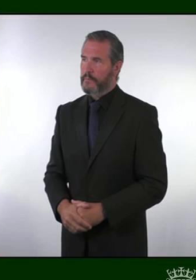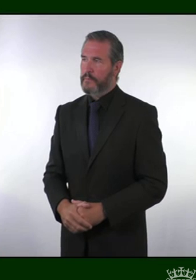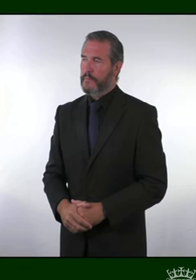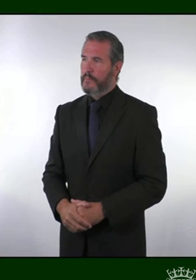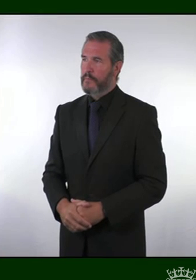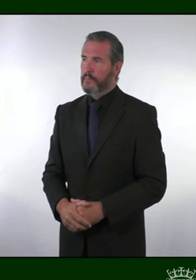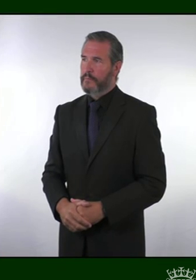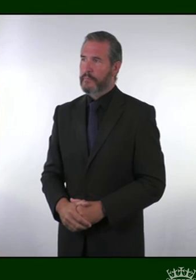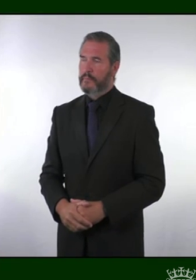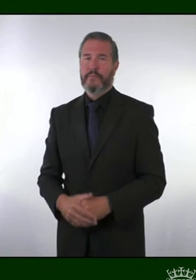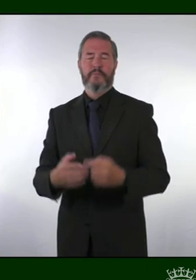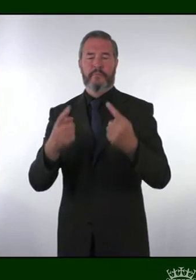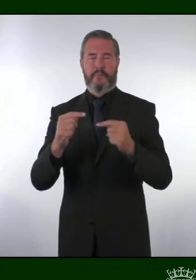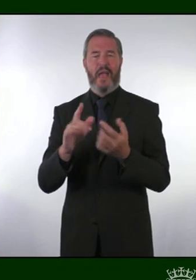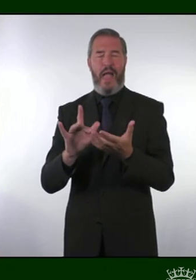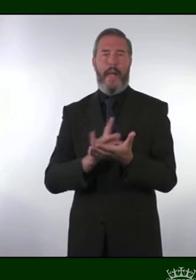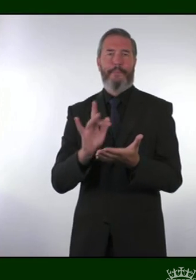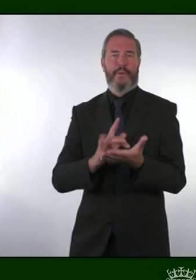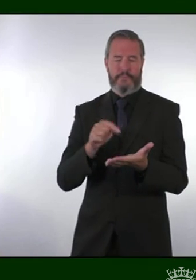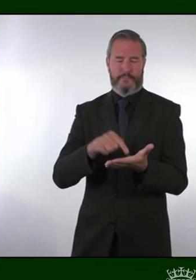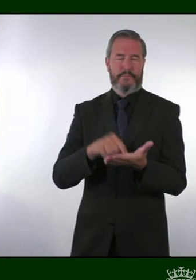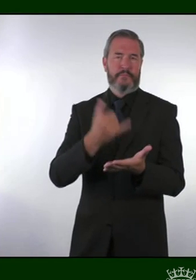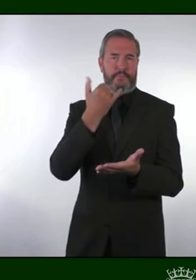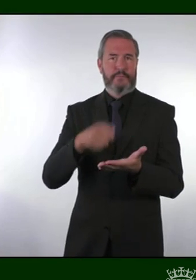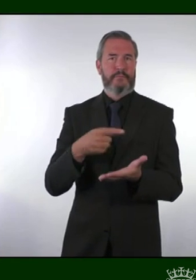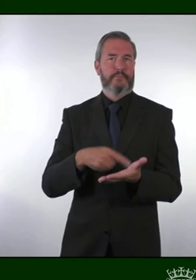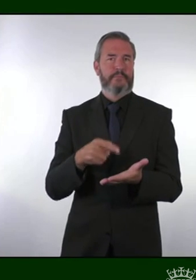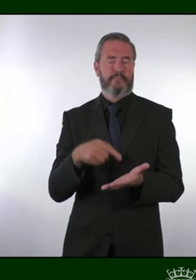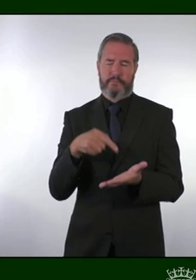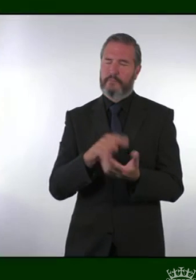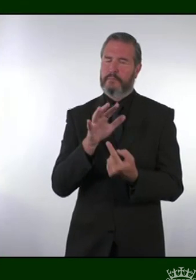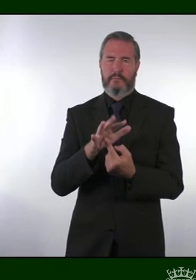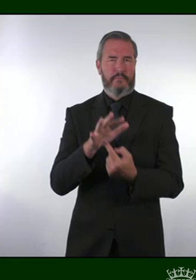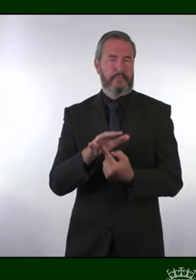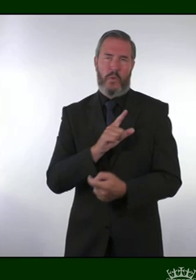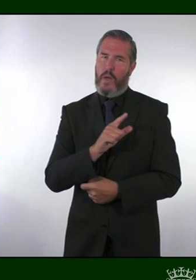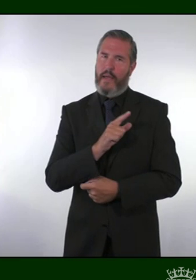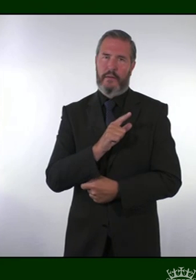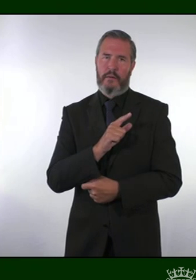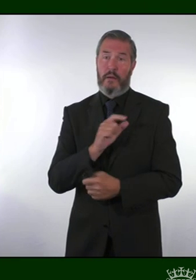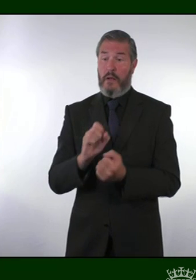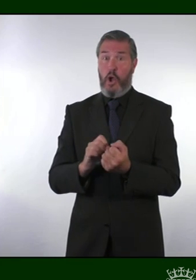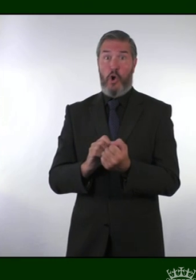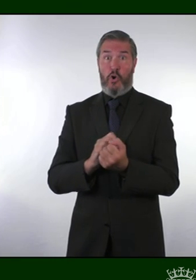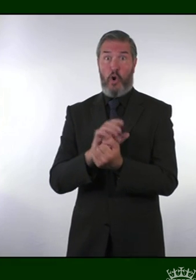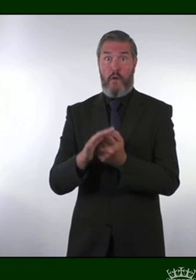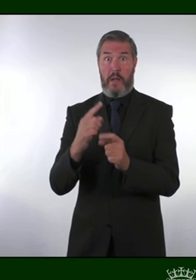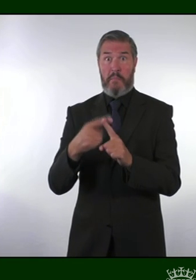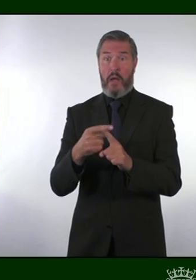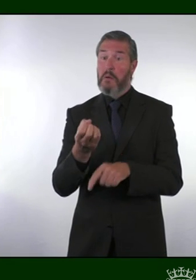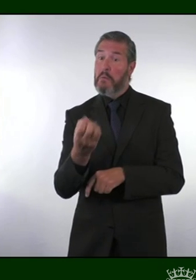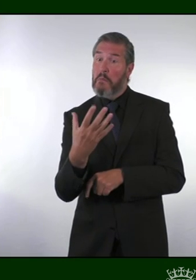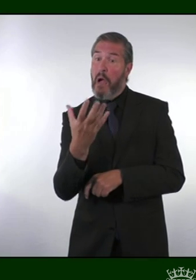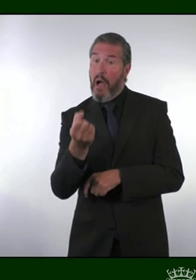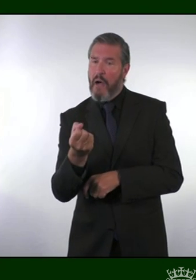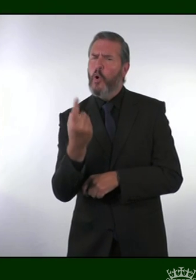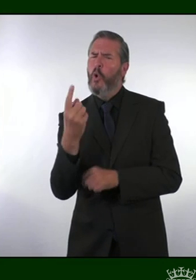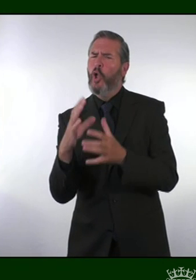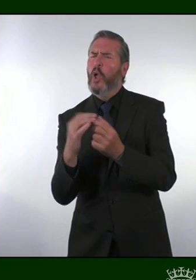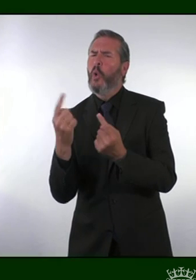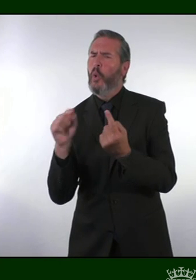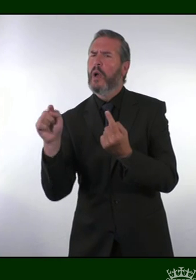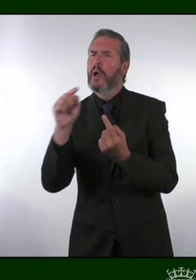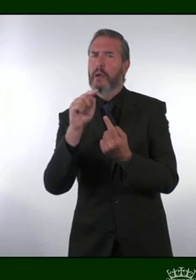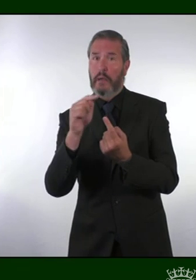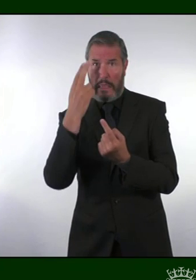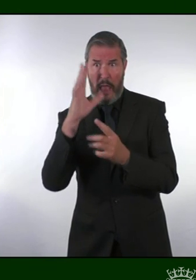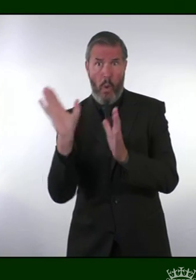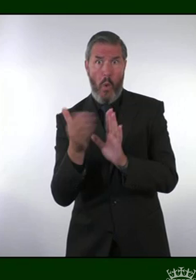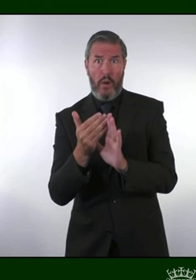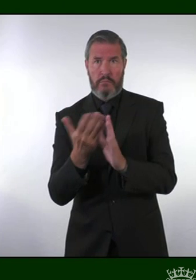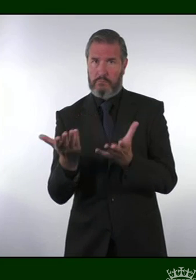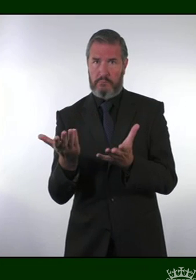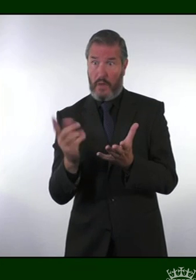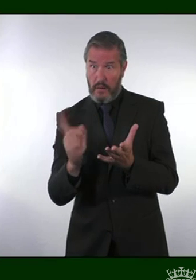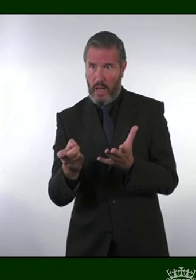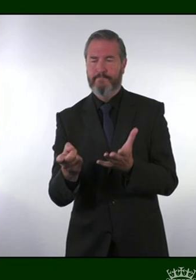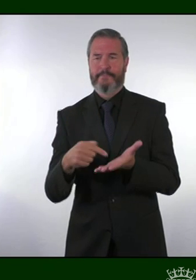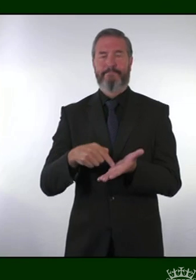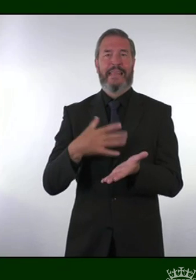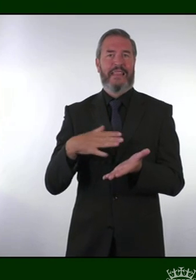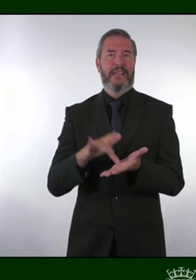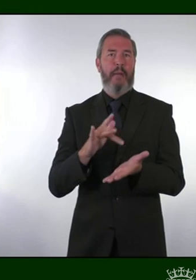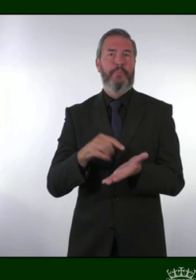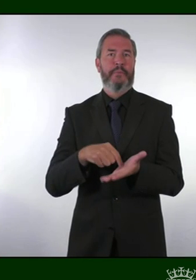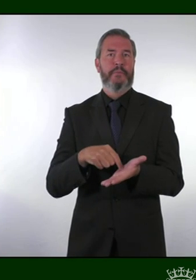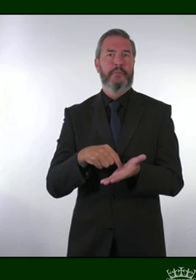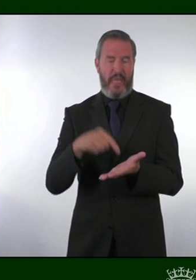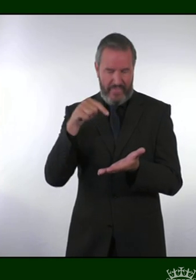May I now turn to the app? This really matters because unless someone with covid-19 can name and identify everybody they have been in contact with, the app is the only way of tracing unknown contacts.